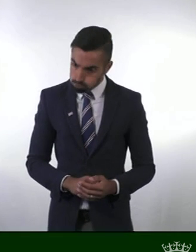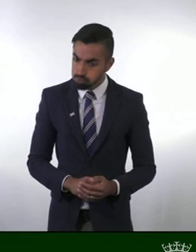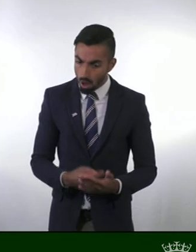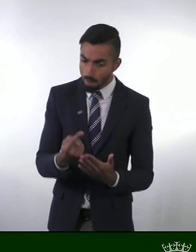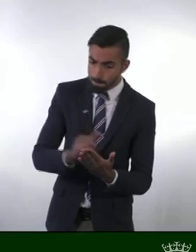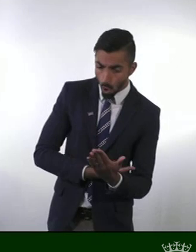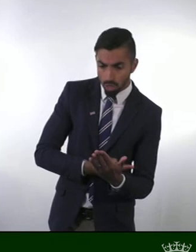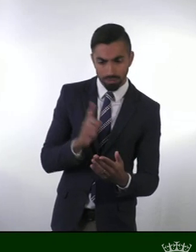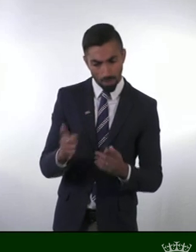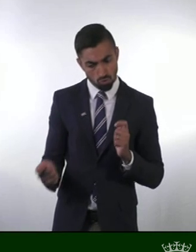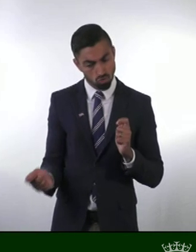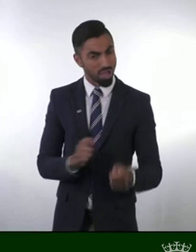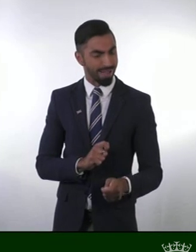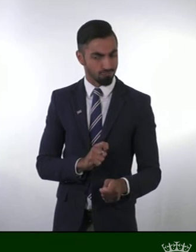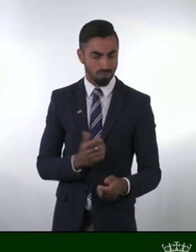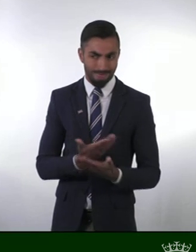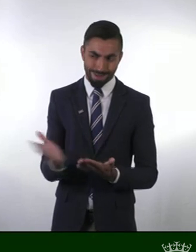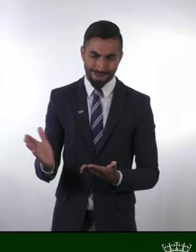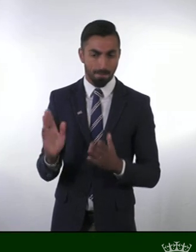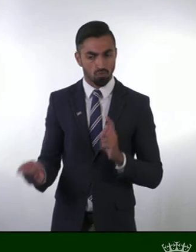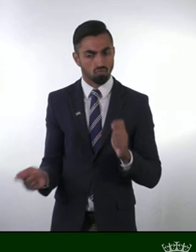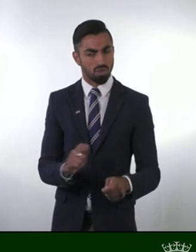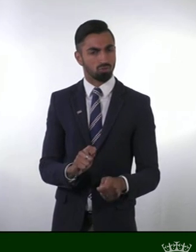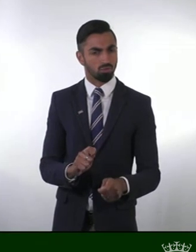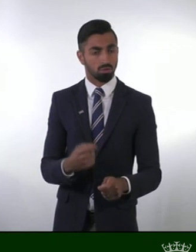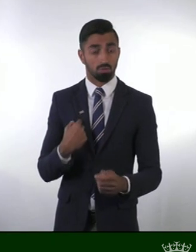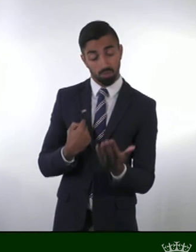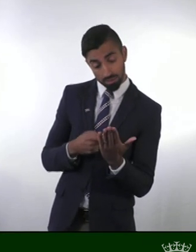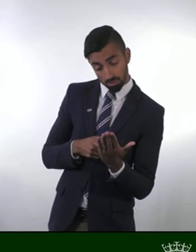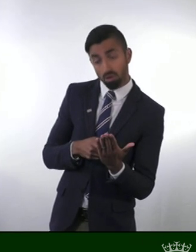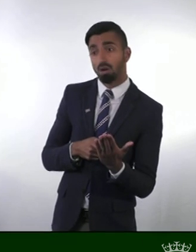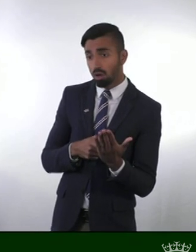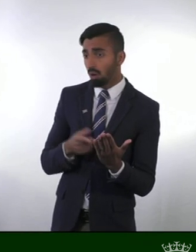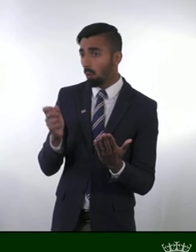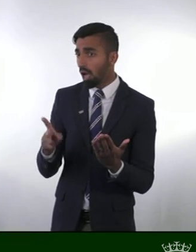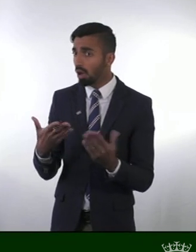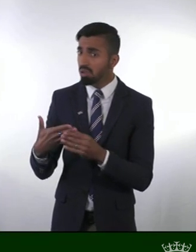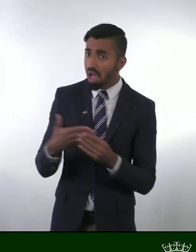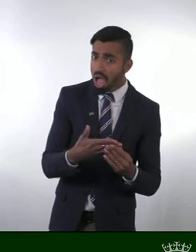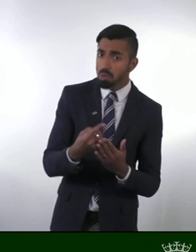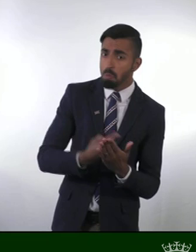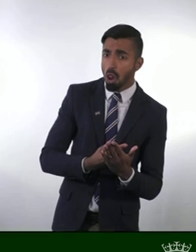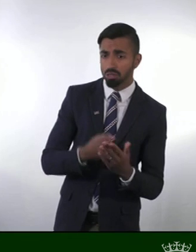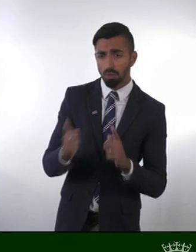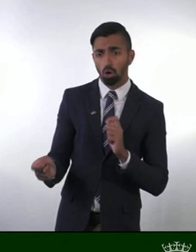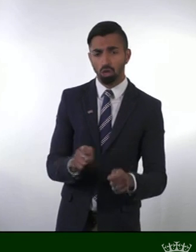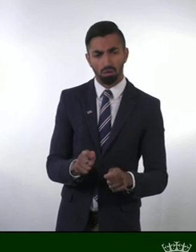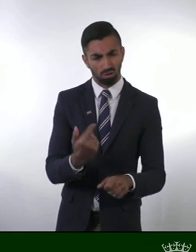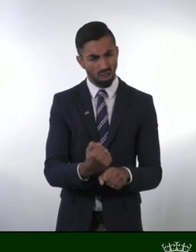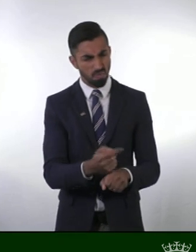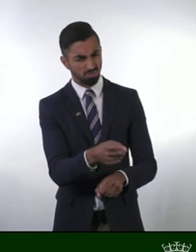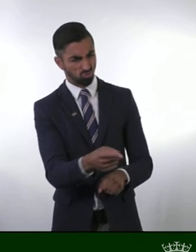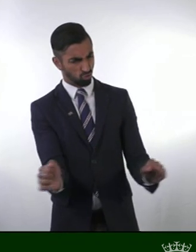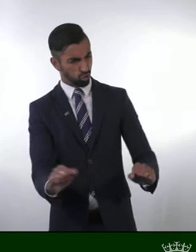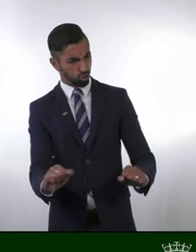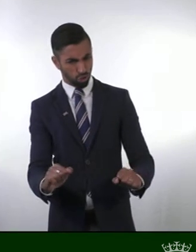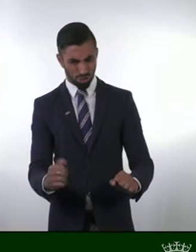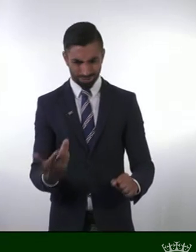to mitigate the risk. If it is already clear that guidance and policy need to be changed, why have the Government not already acted?